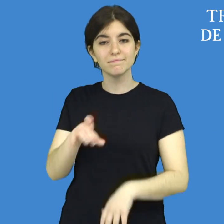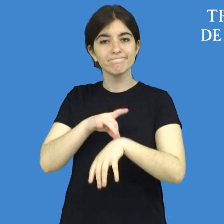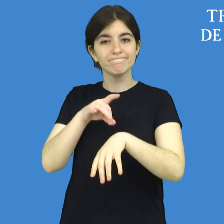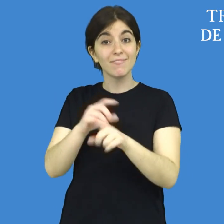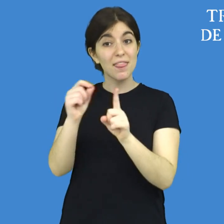enfermo